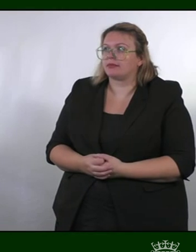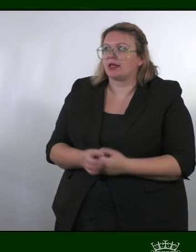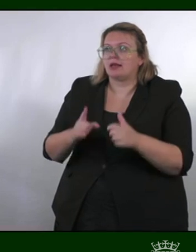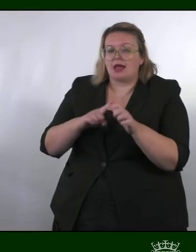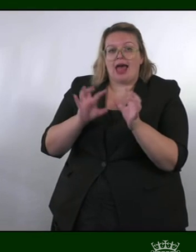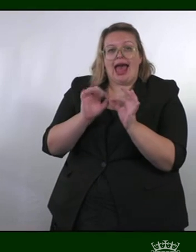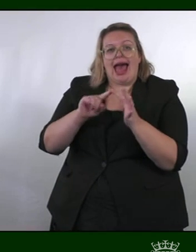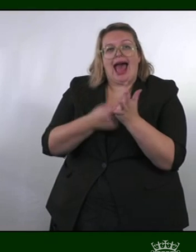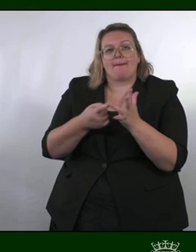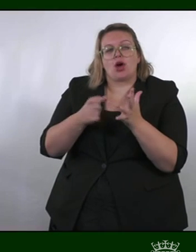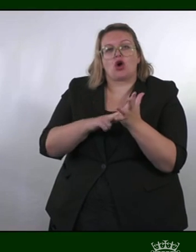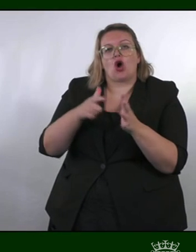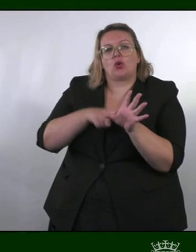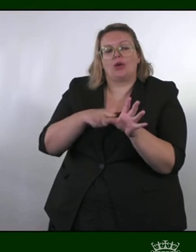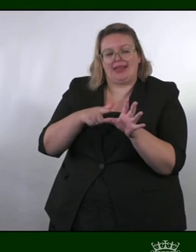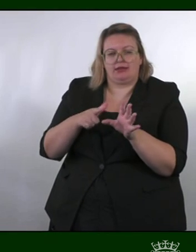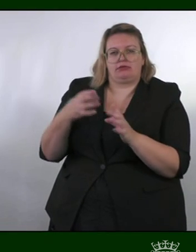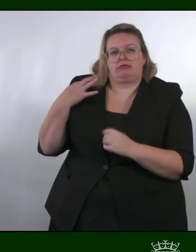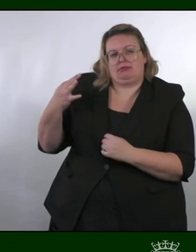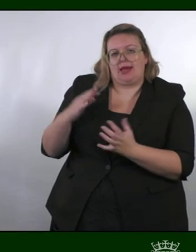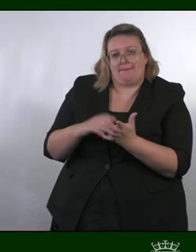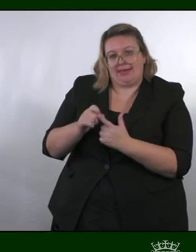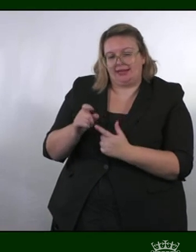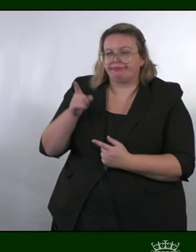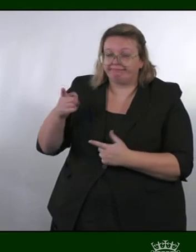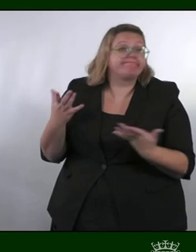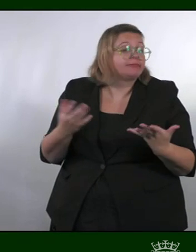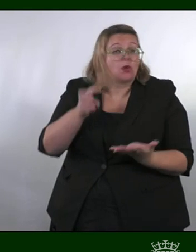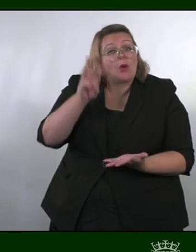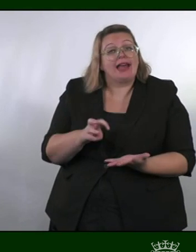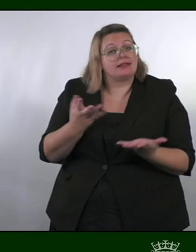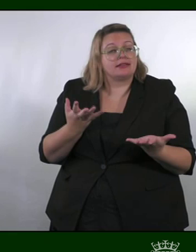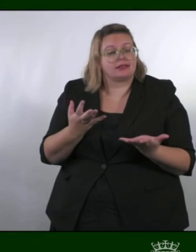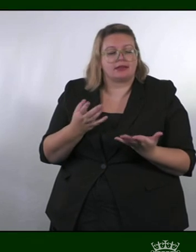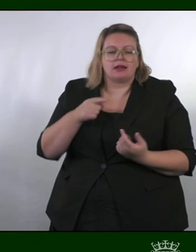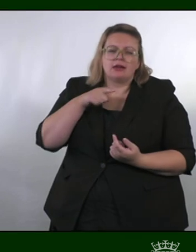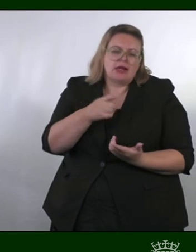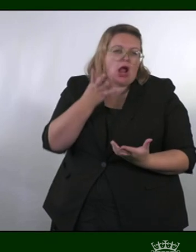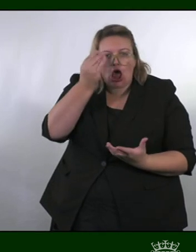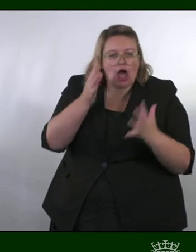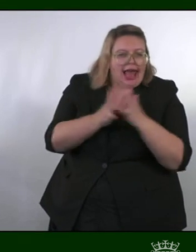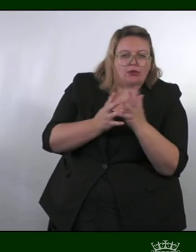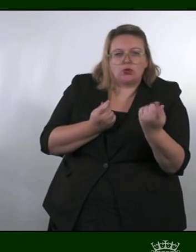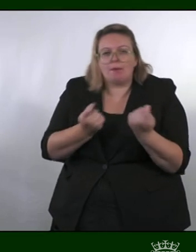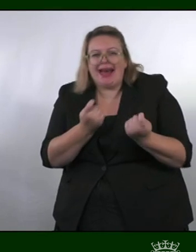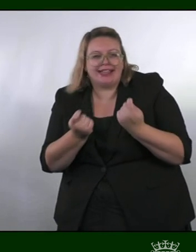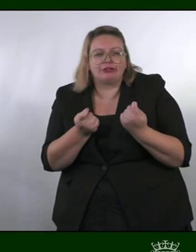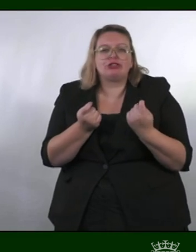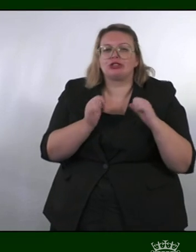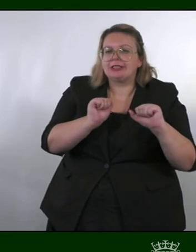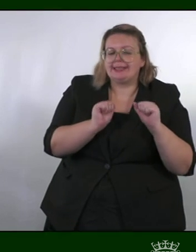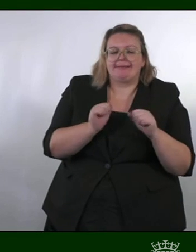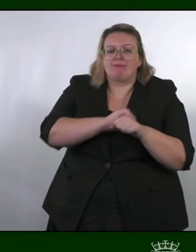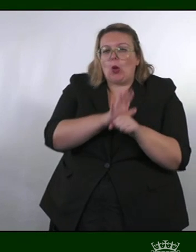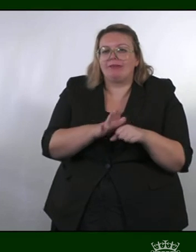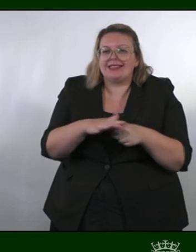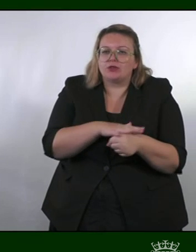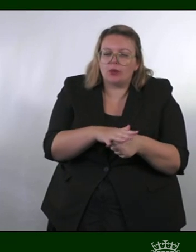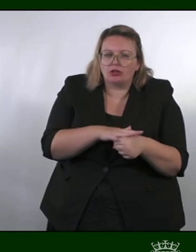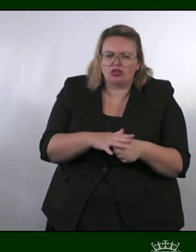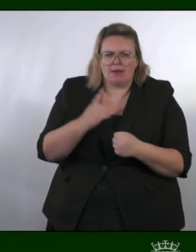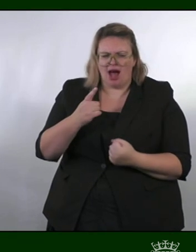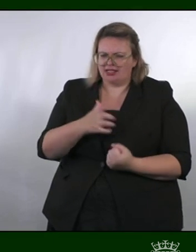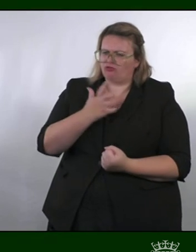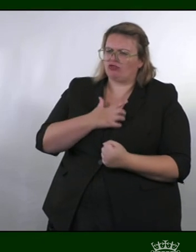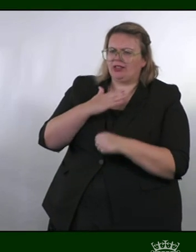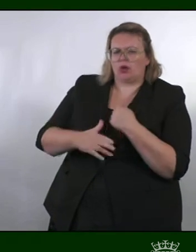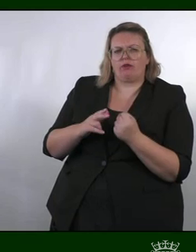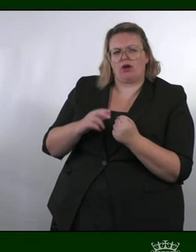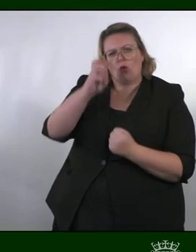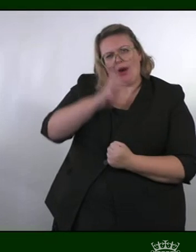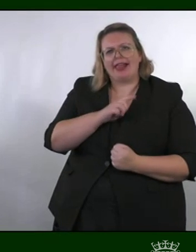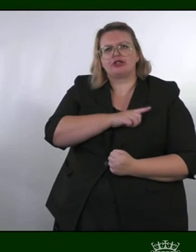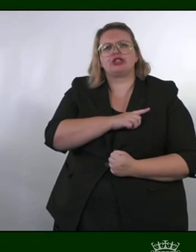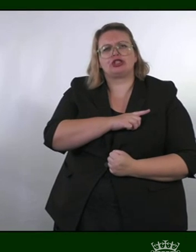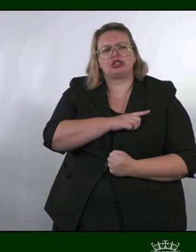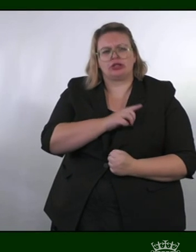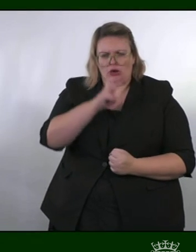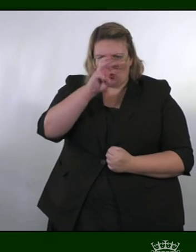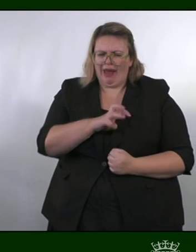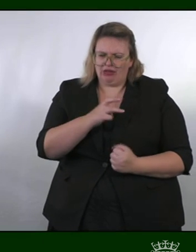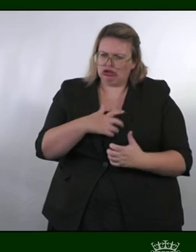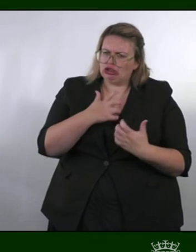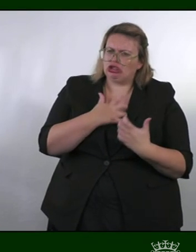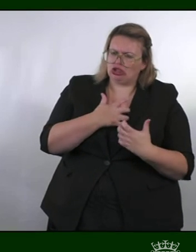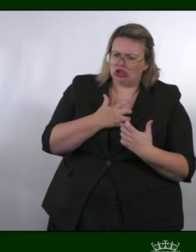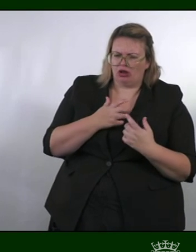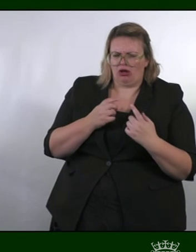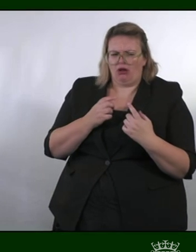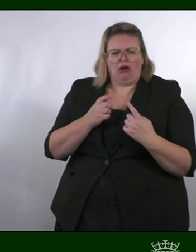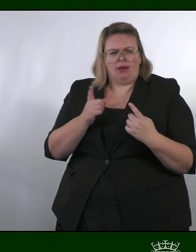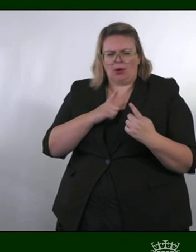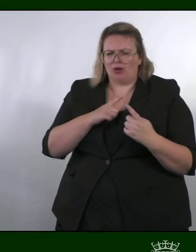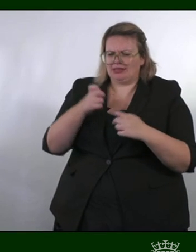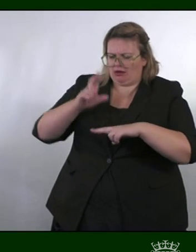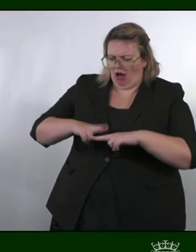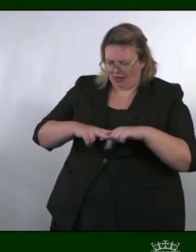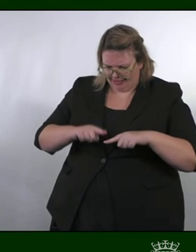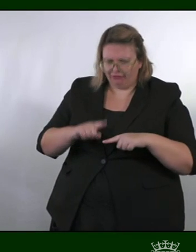The people of Aberconwy in north Wales are learning to live with covid-19, but we are frustrated by national Welsh Government policy that seeks to place restrictions on us that are the same in the village of Cwm Penmachno as they are in the capital, Cardiff.